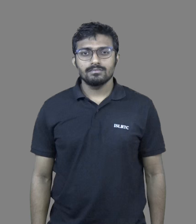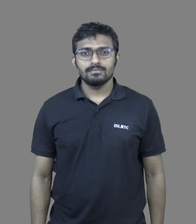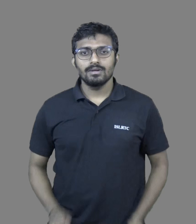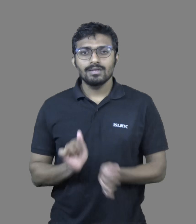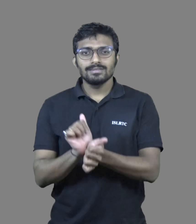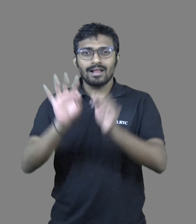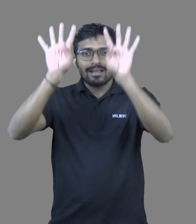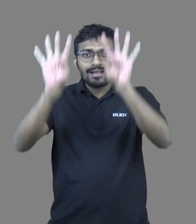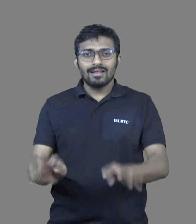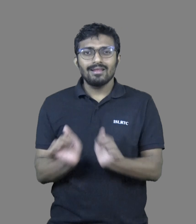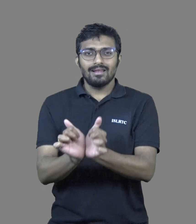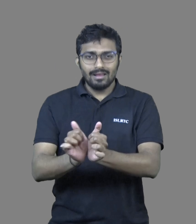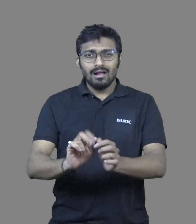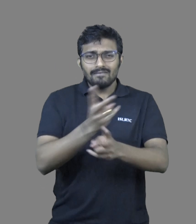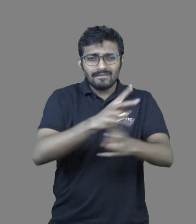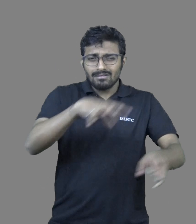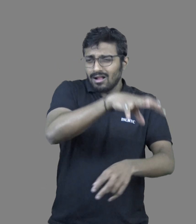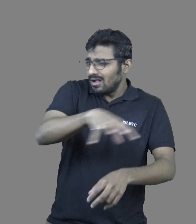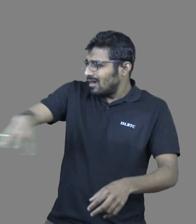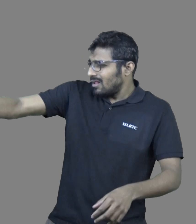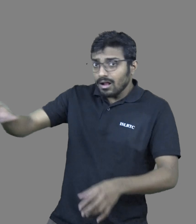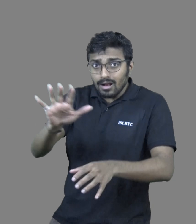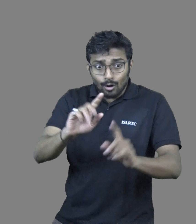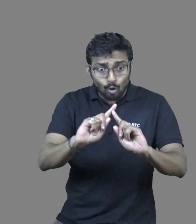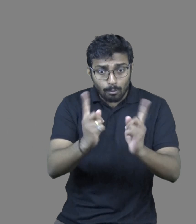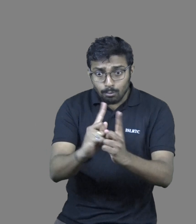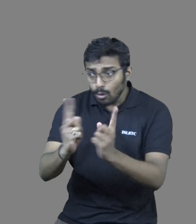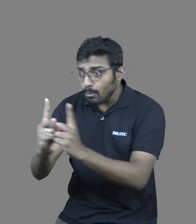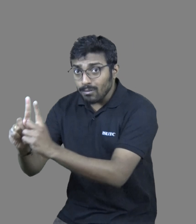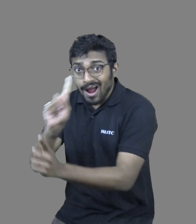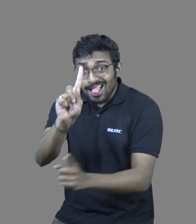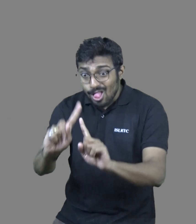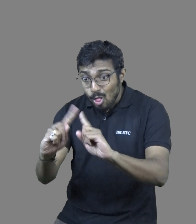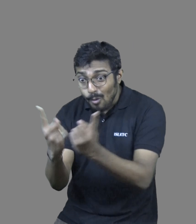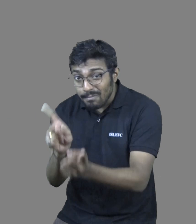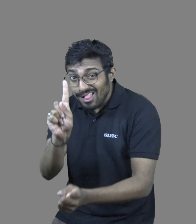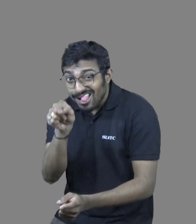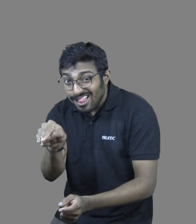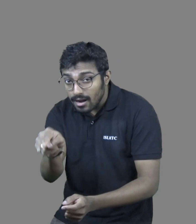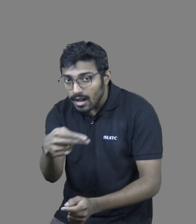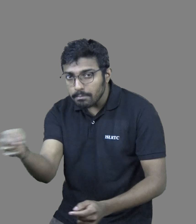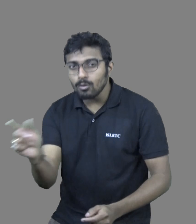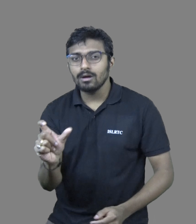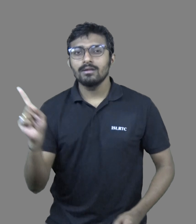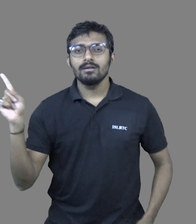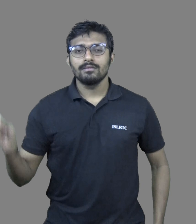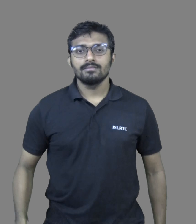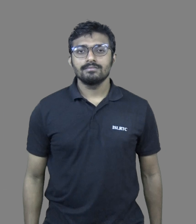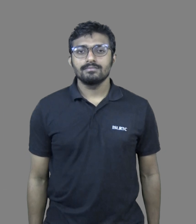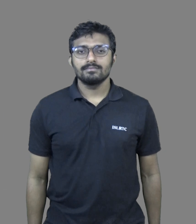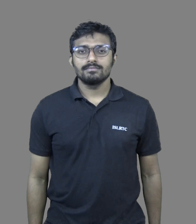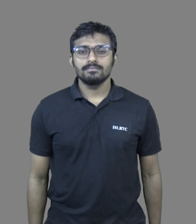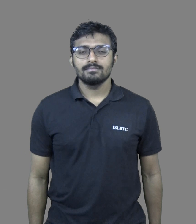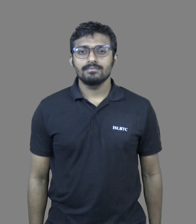Cell